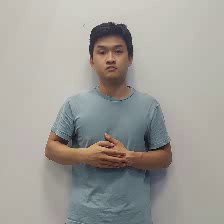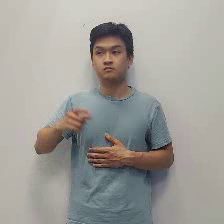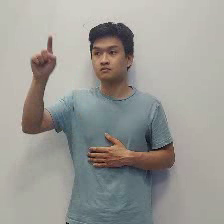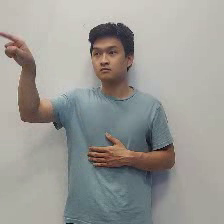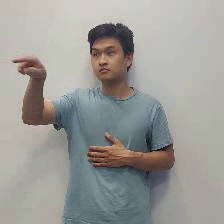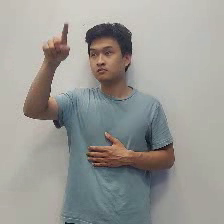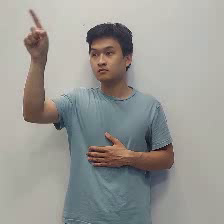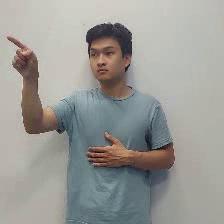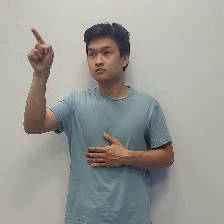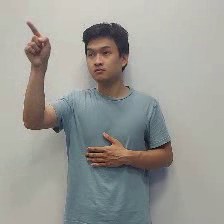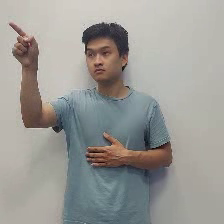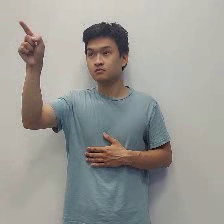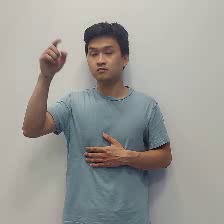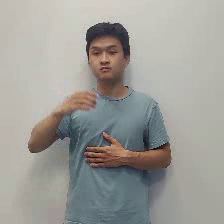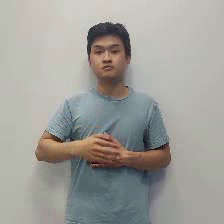Họ